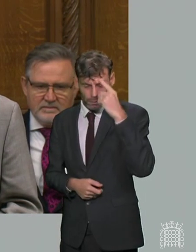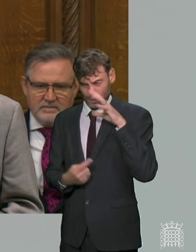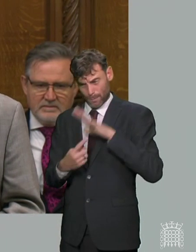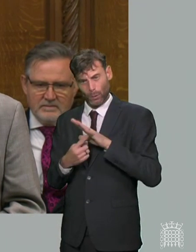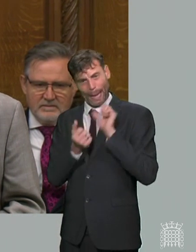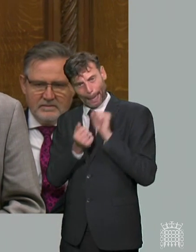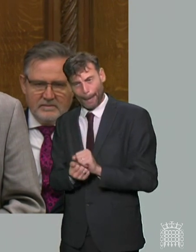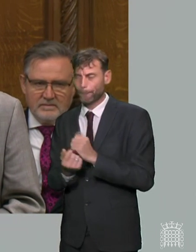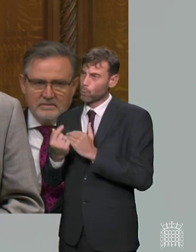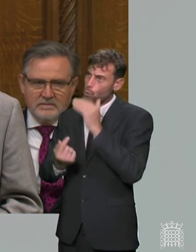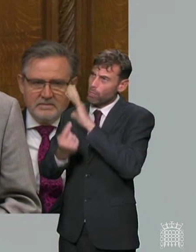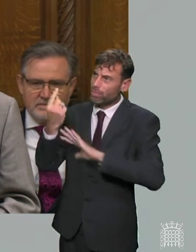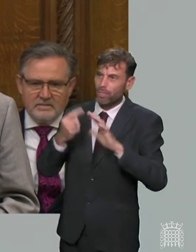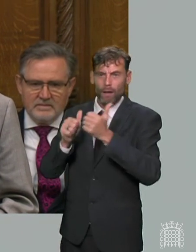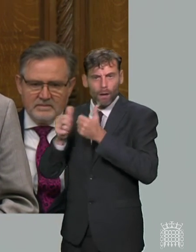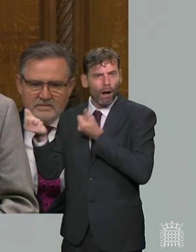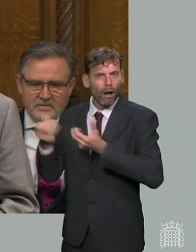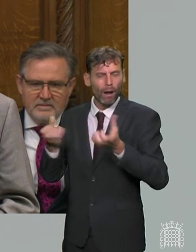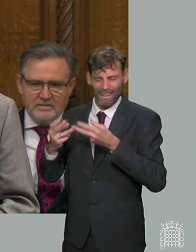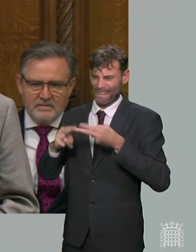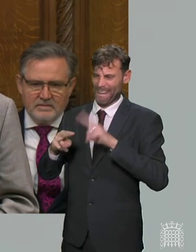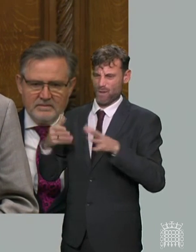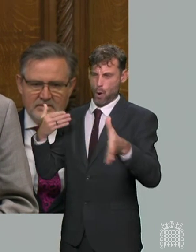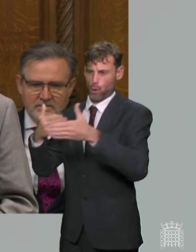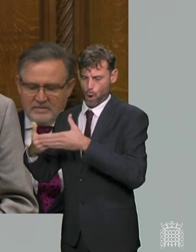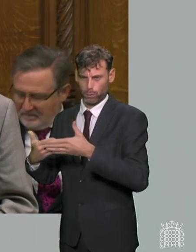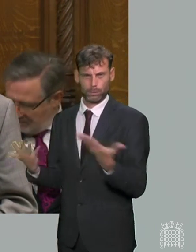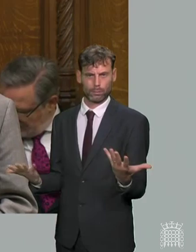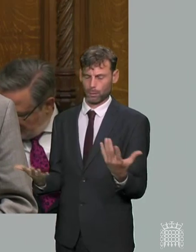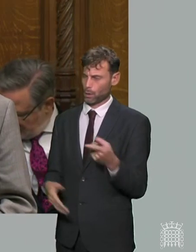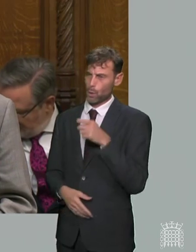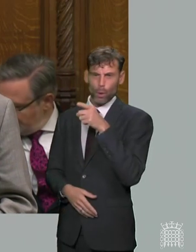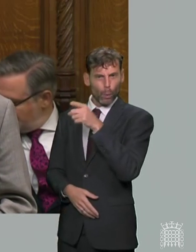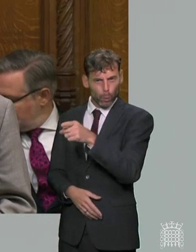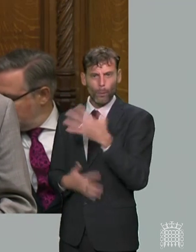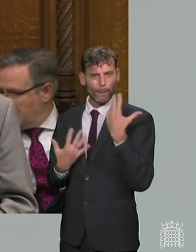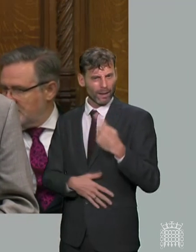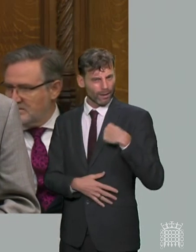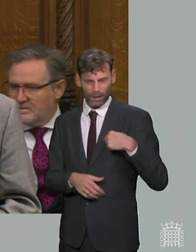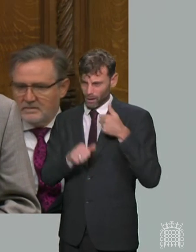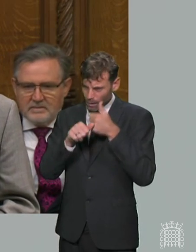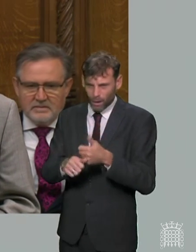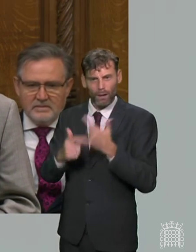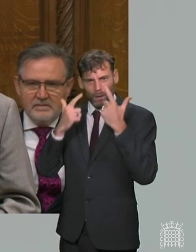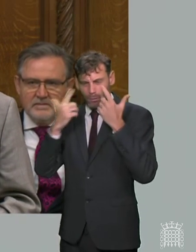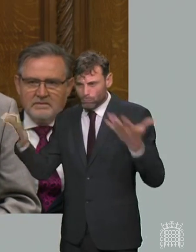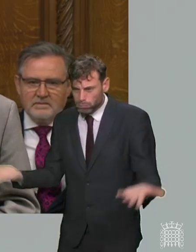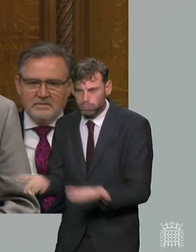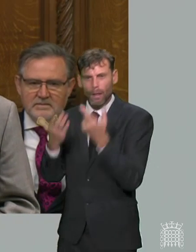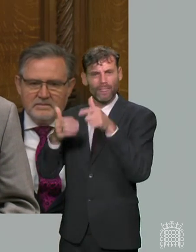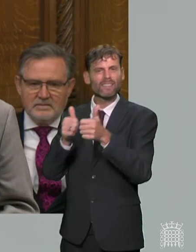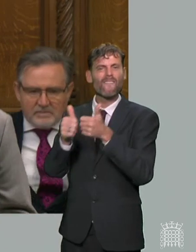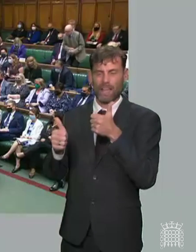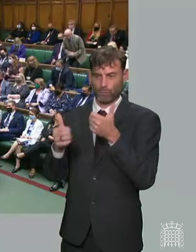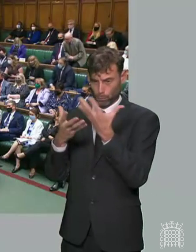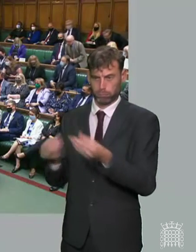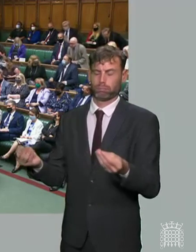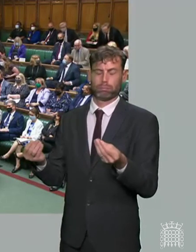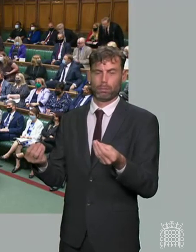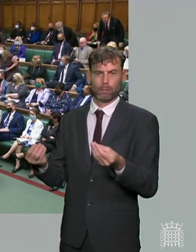Does he therefore also agree that it would be a betrayal of the British national interest were this great, historic factory to become history?